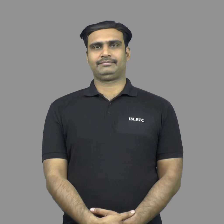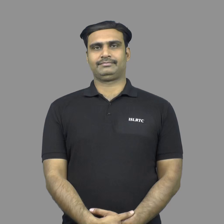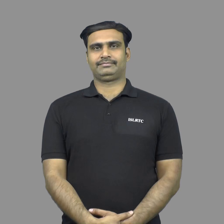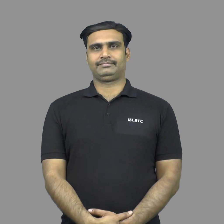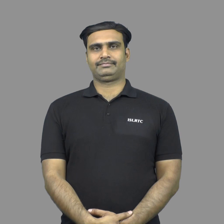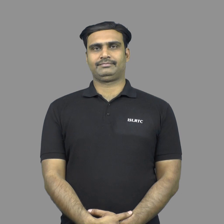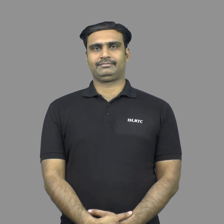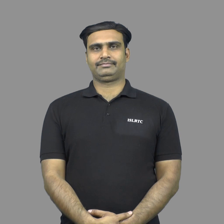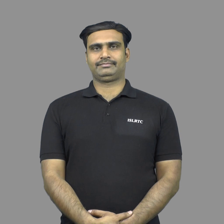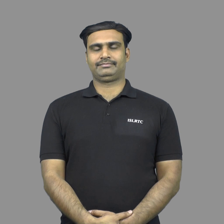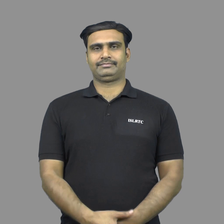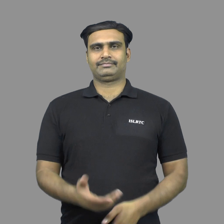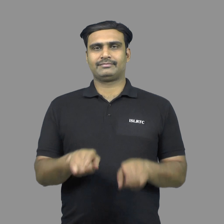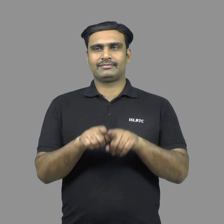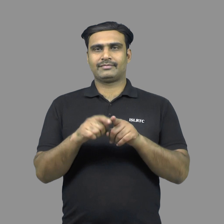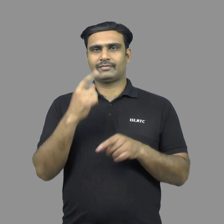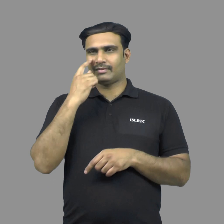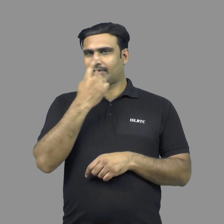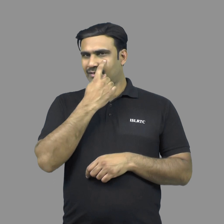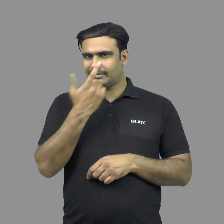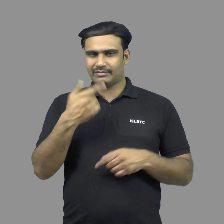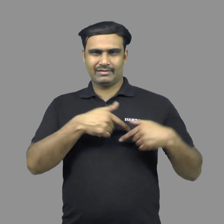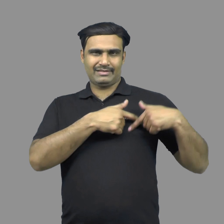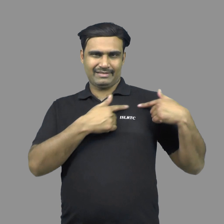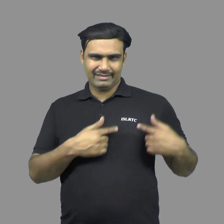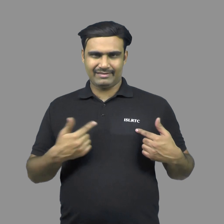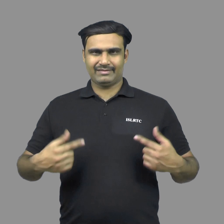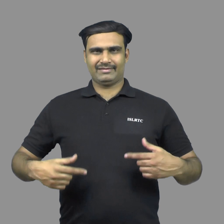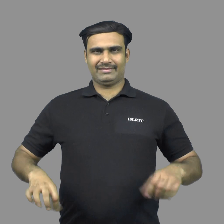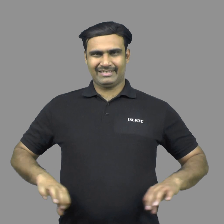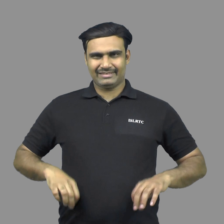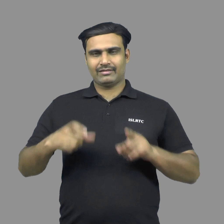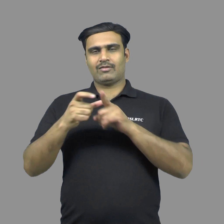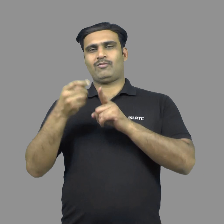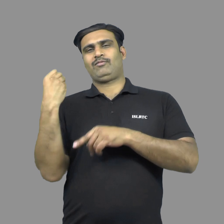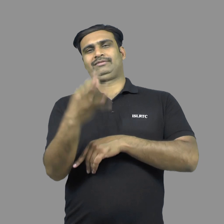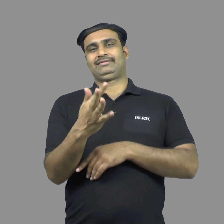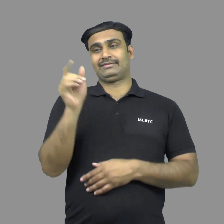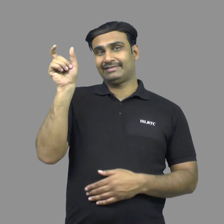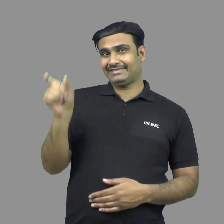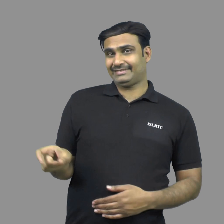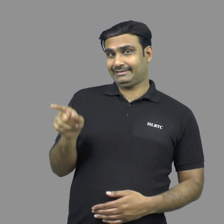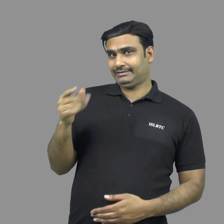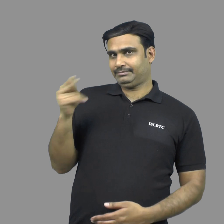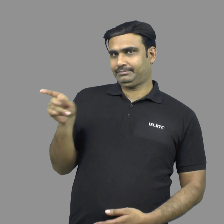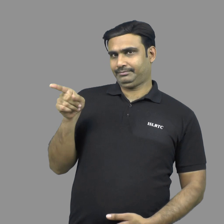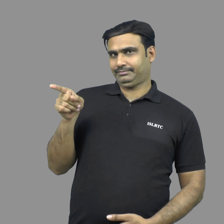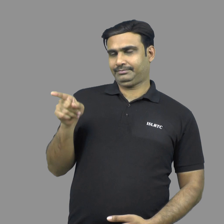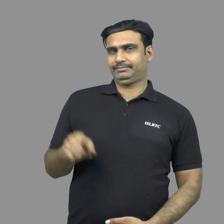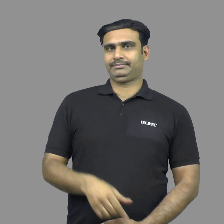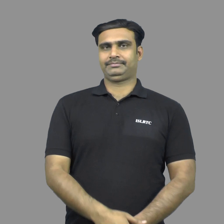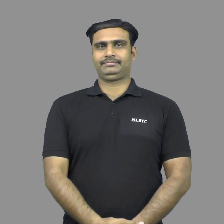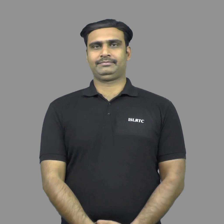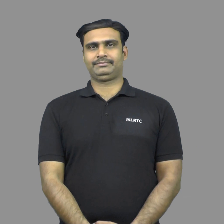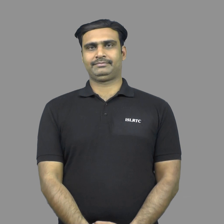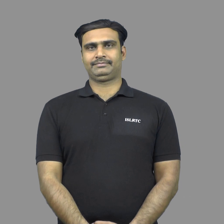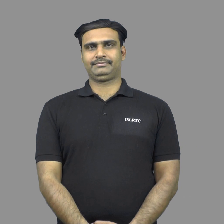Doner